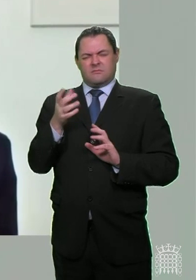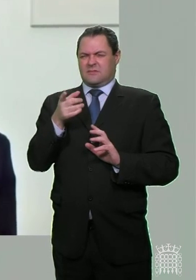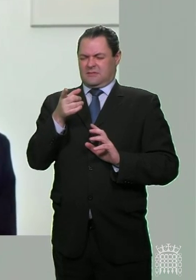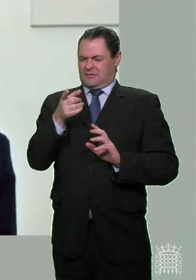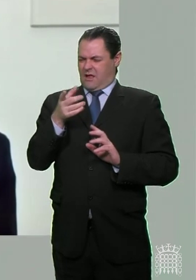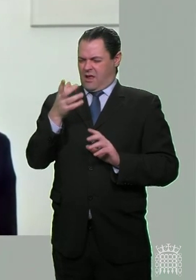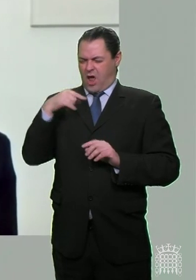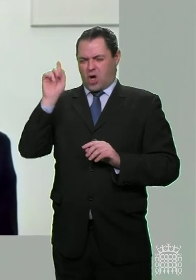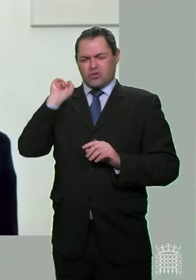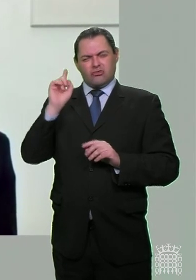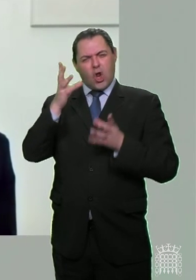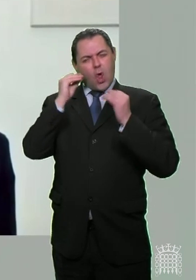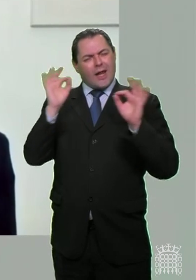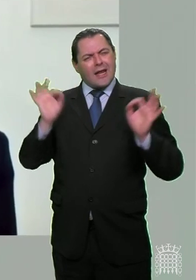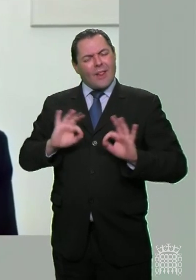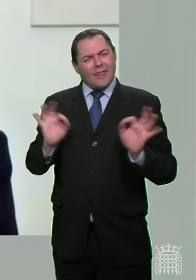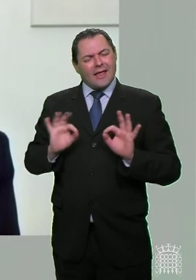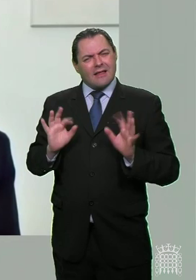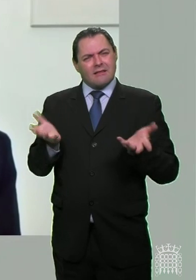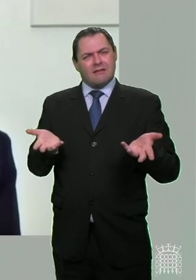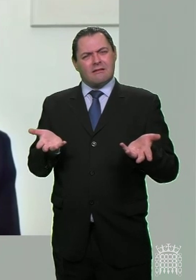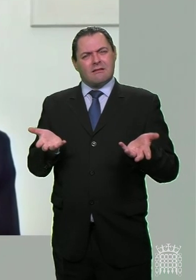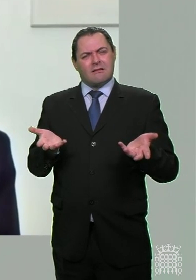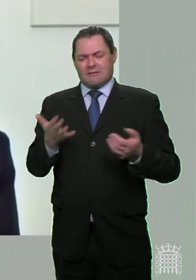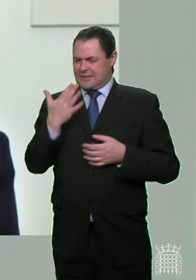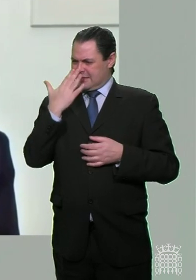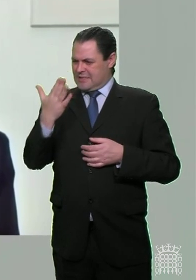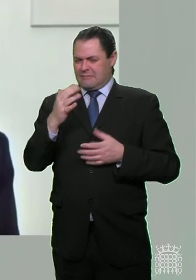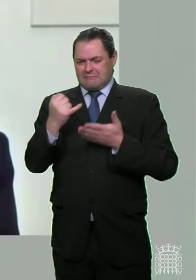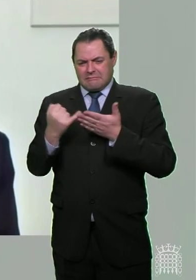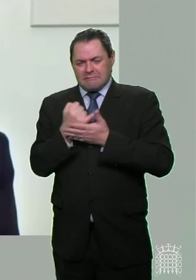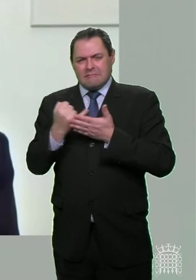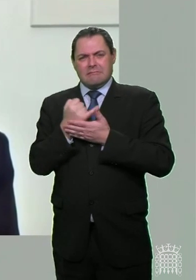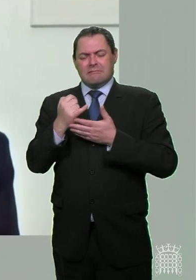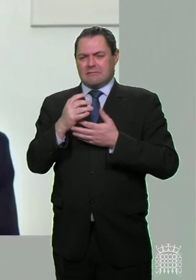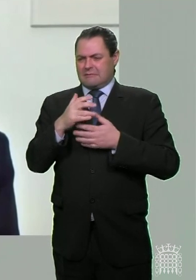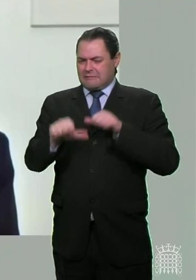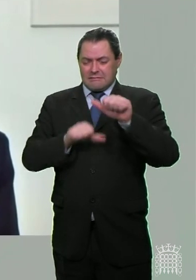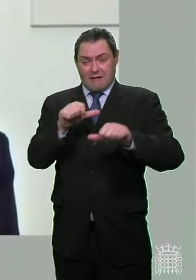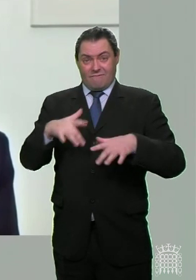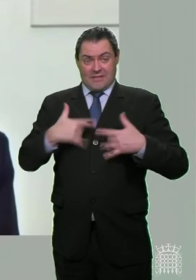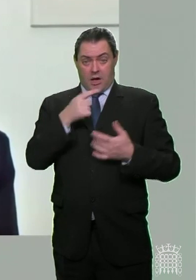I fear that as a result we will see more tragedy and more grim milestones.